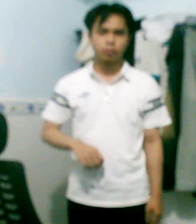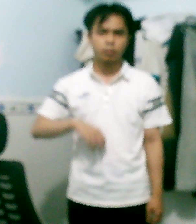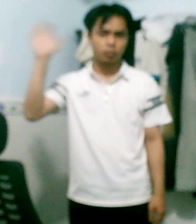thay co